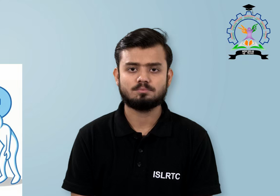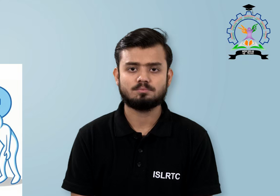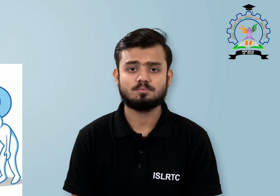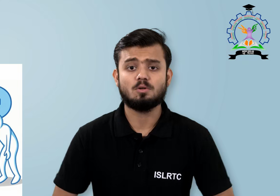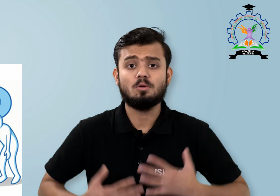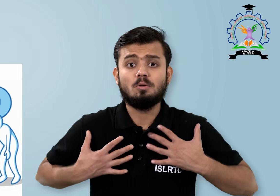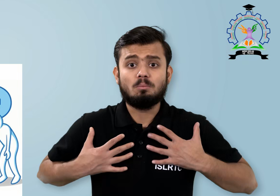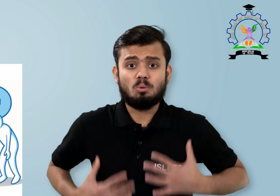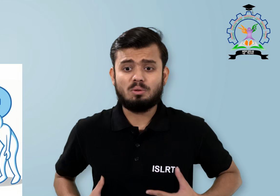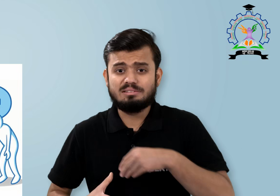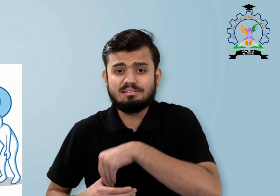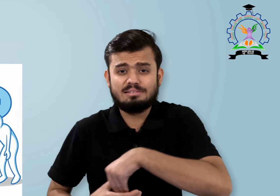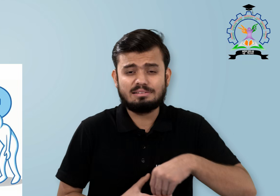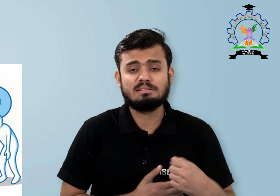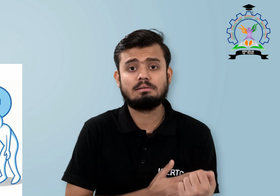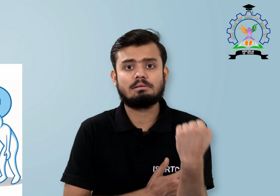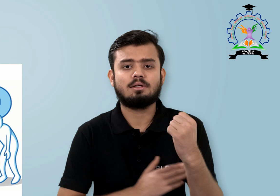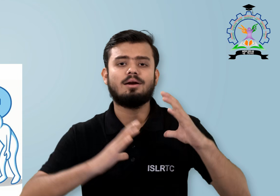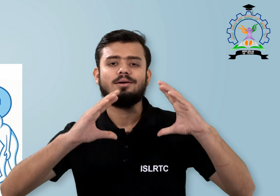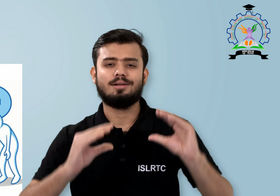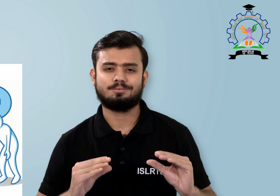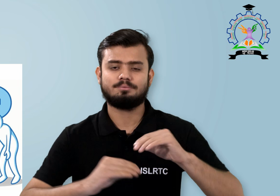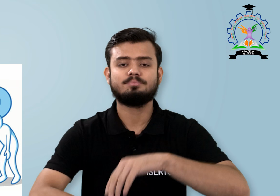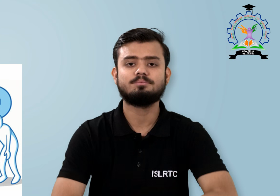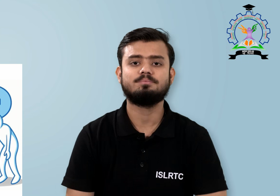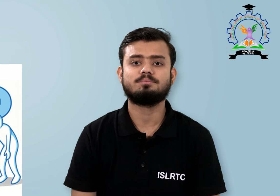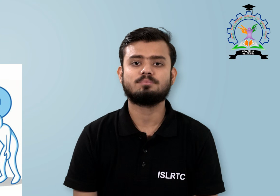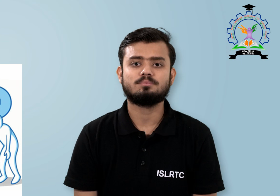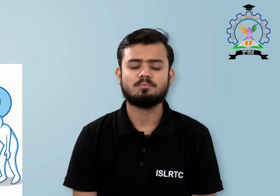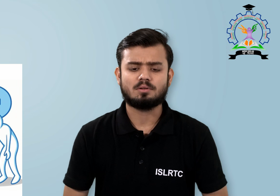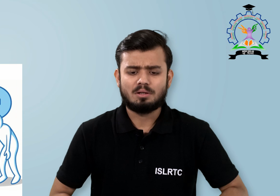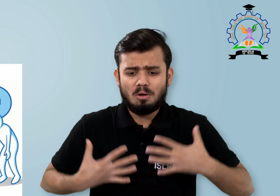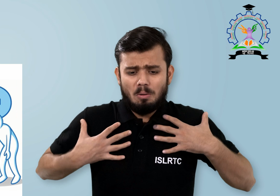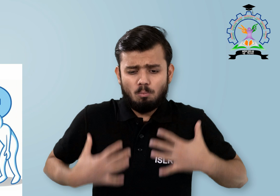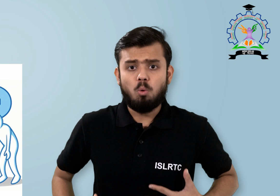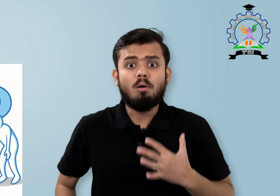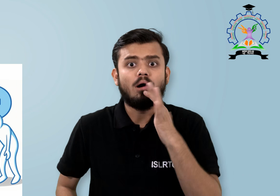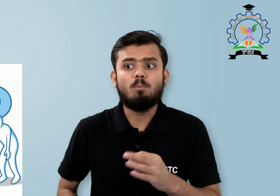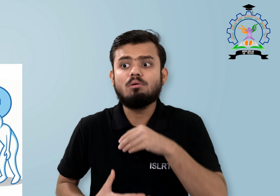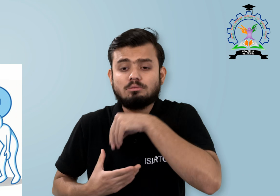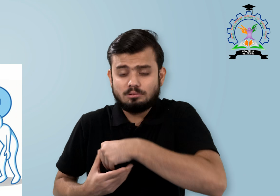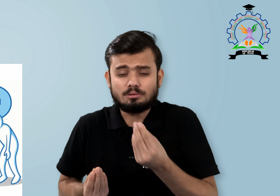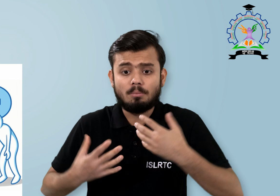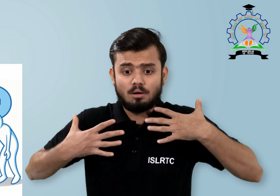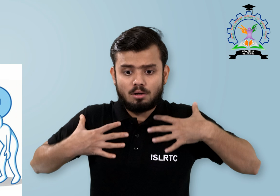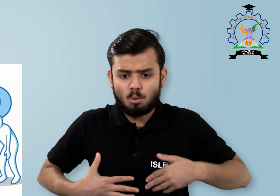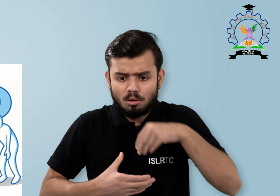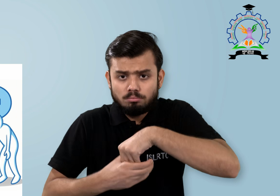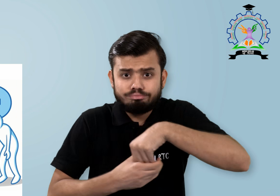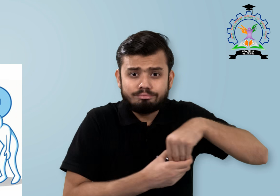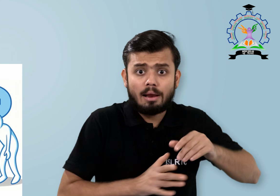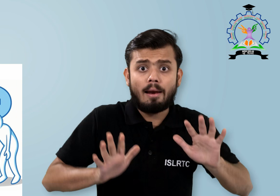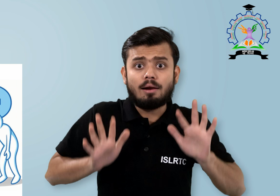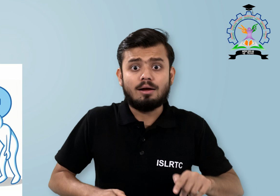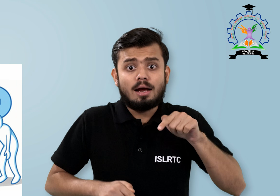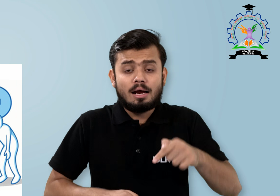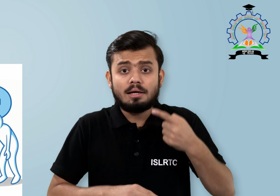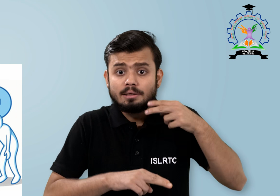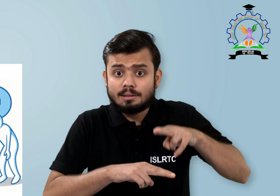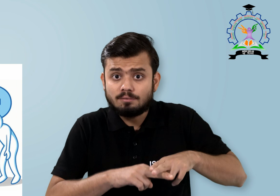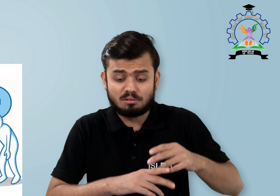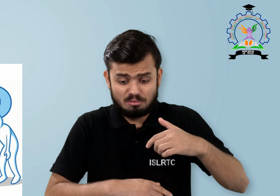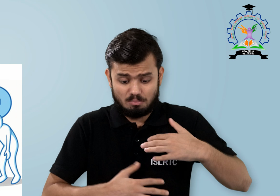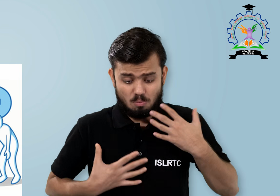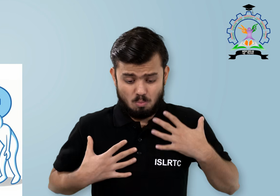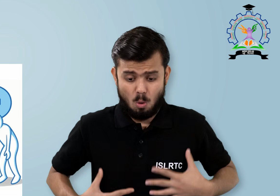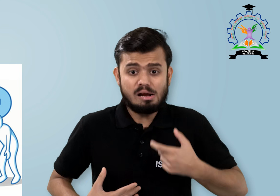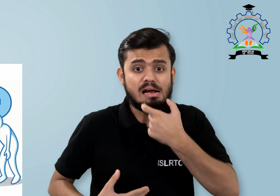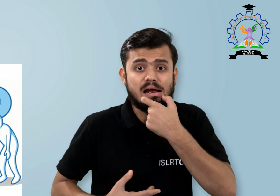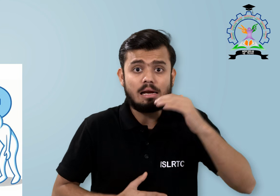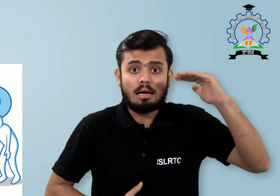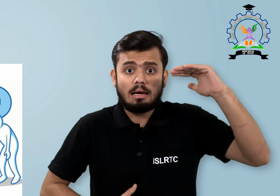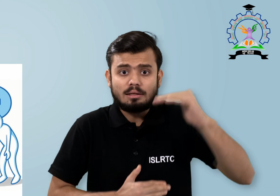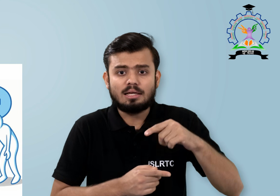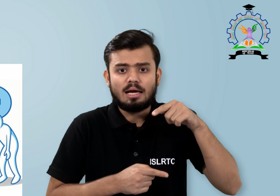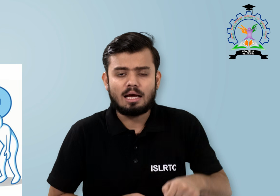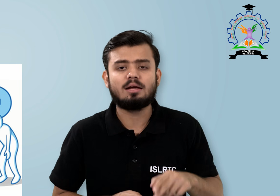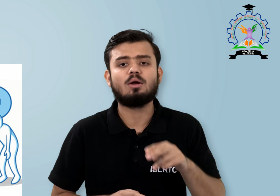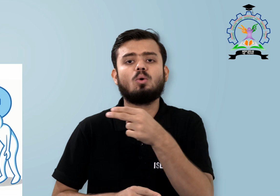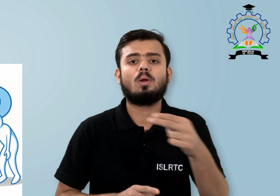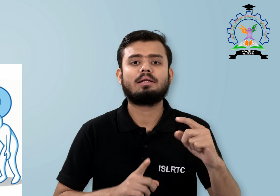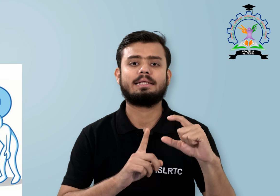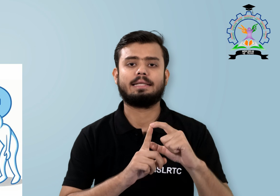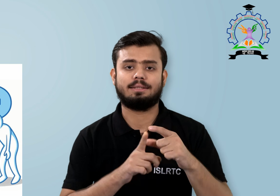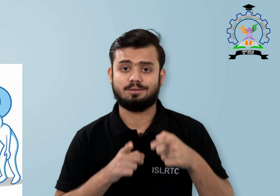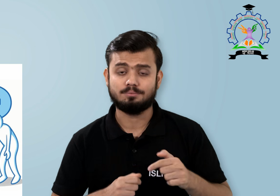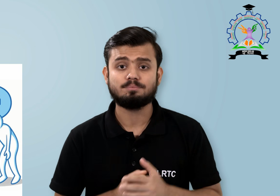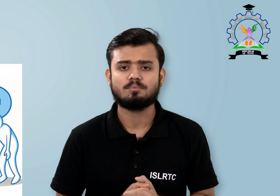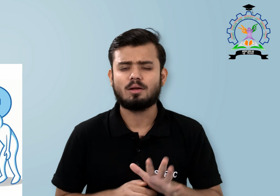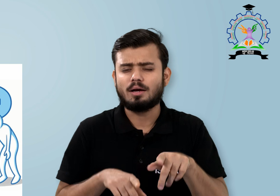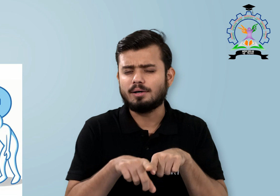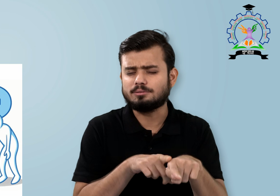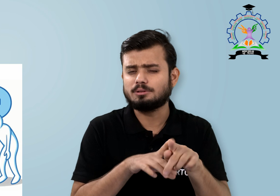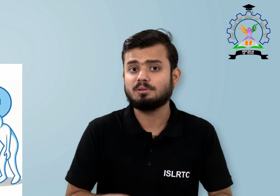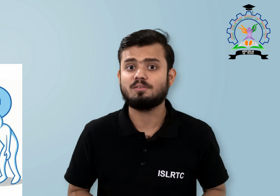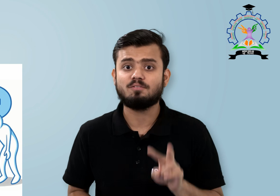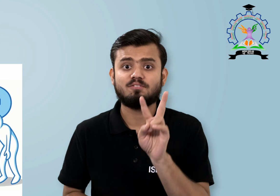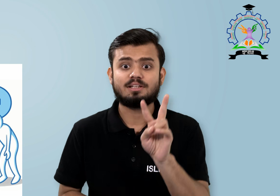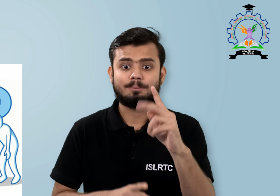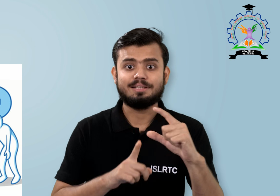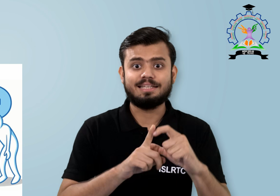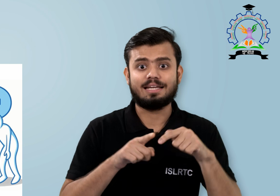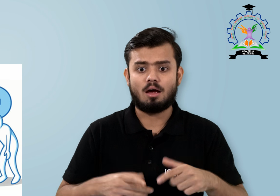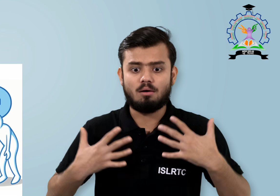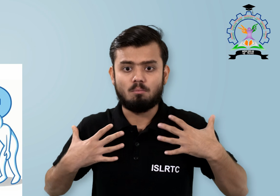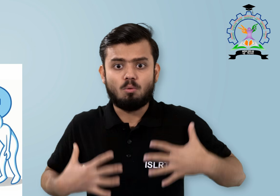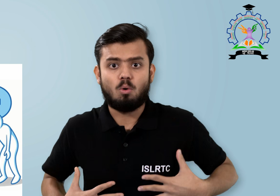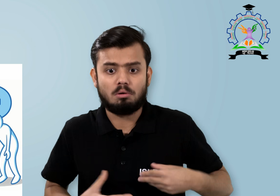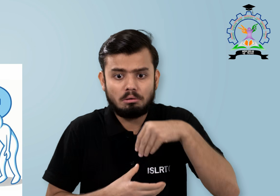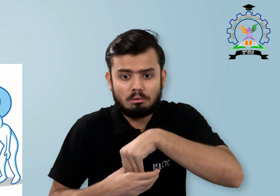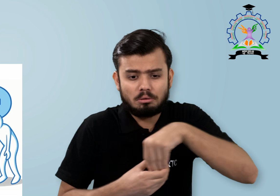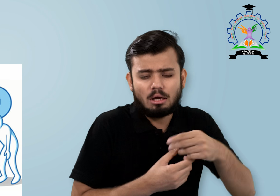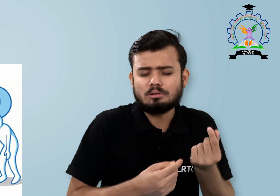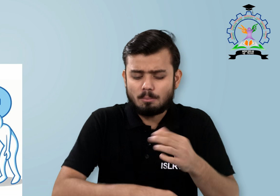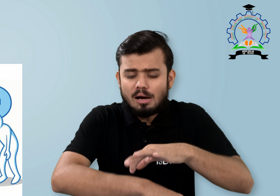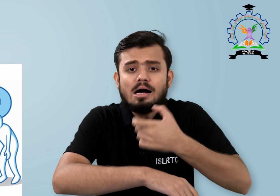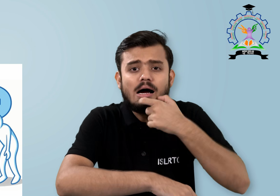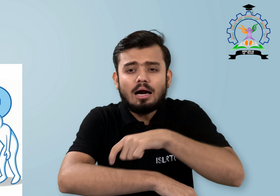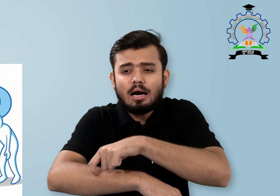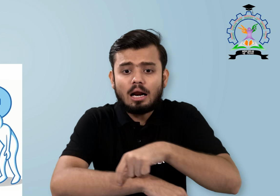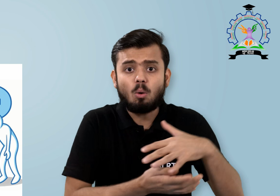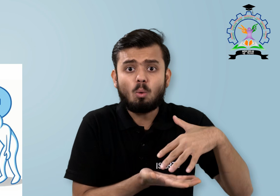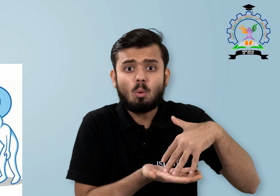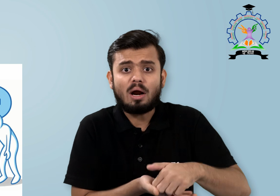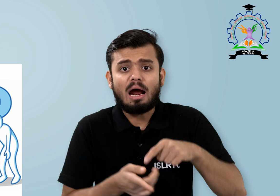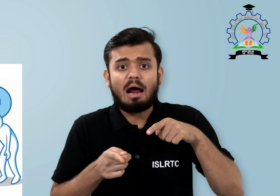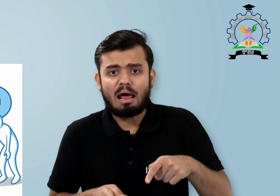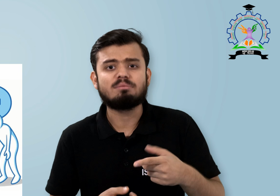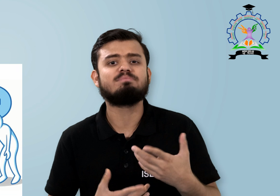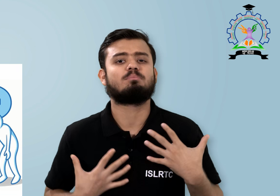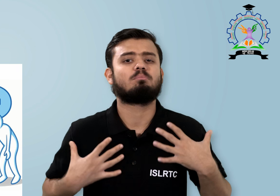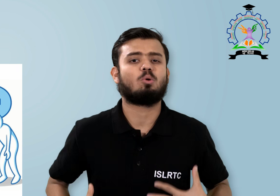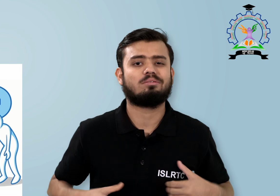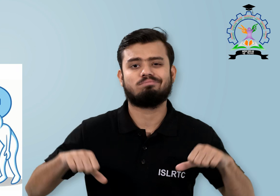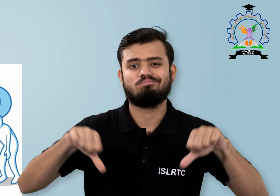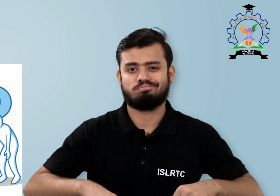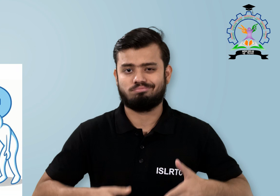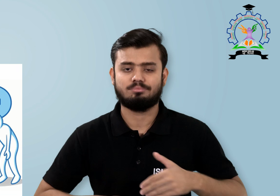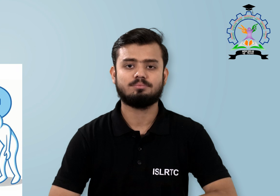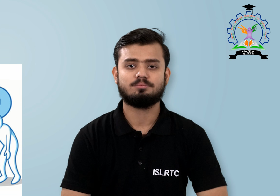Deficiency The lack or shortage of a specific nutrient in the body, which can lead to various health problems. For example, vitamin D deficiency can cause weak bones.